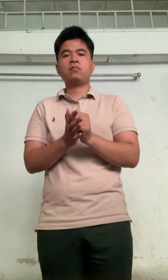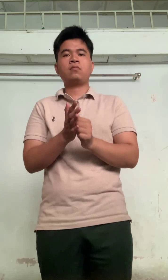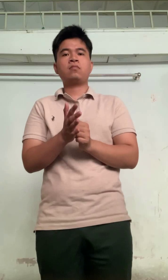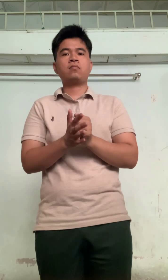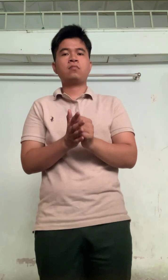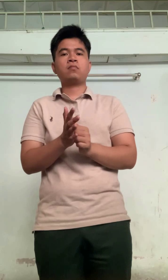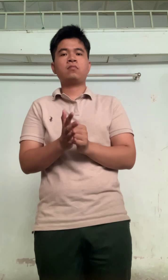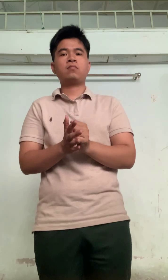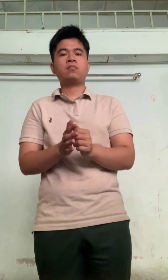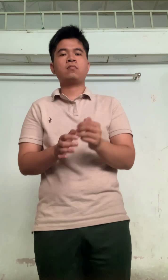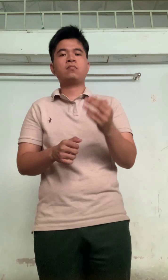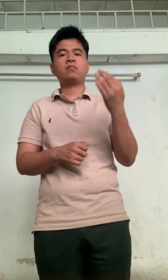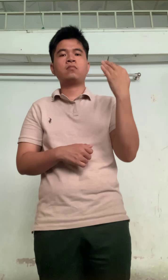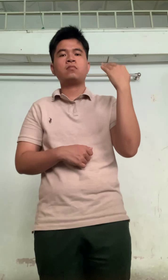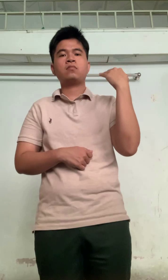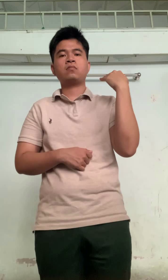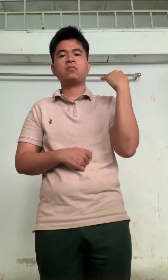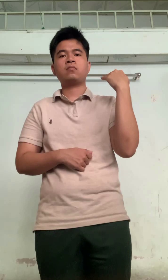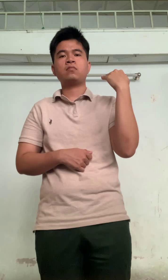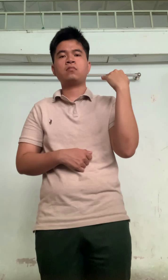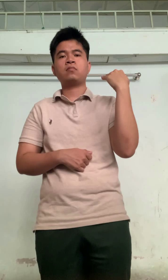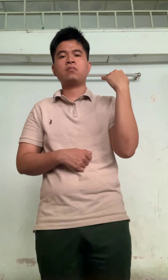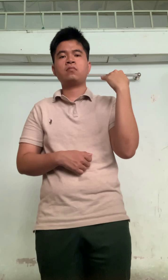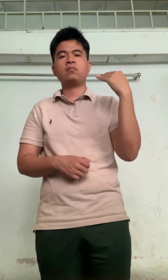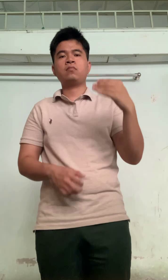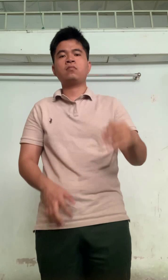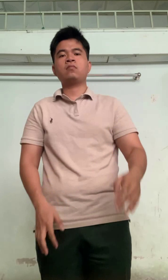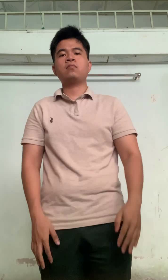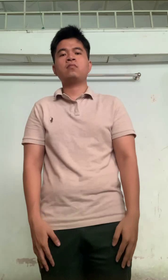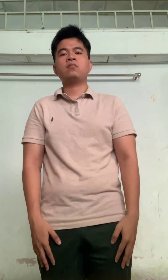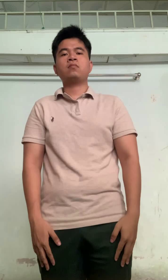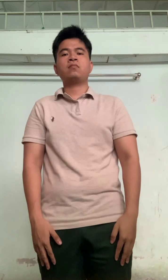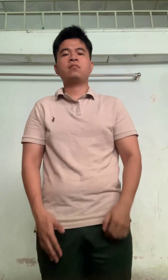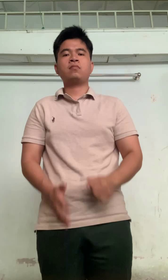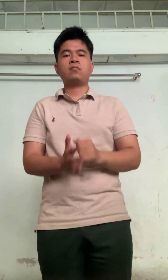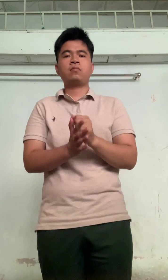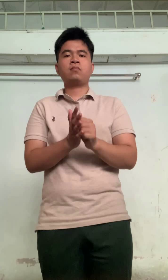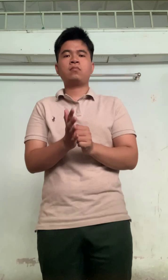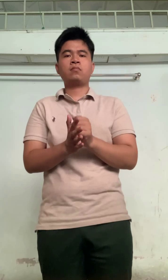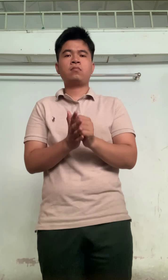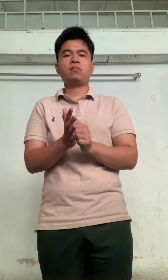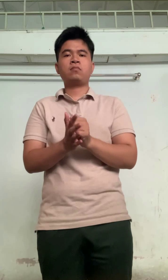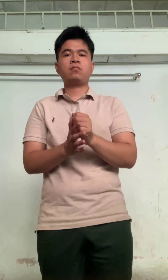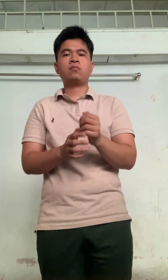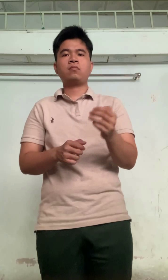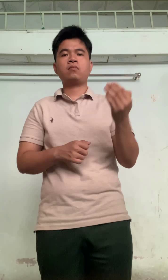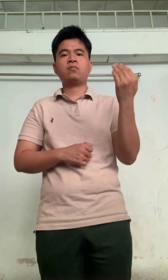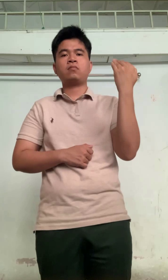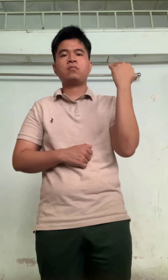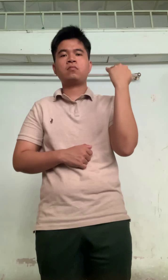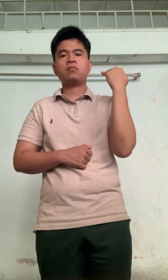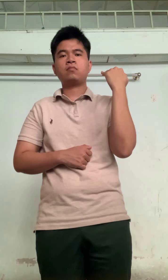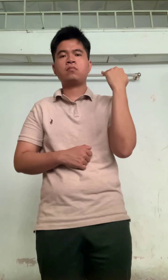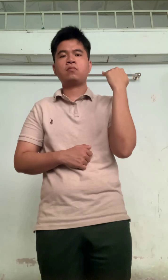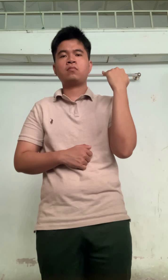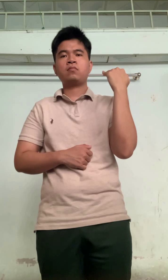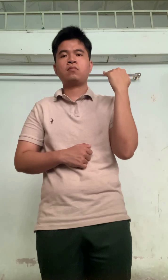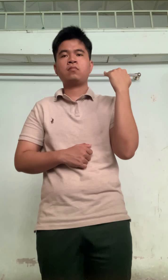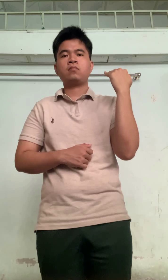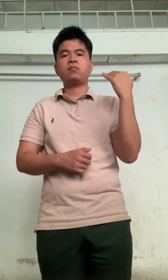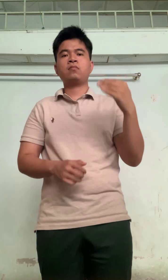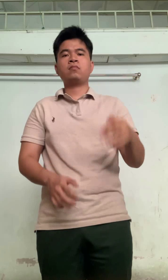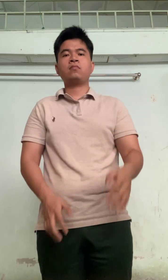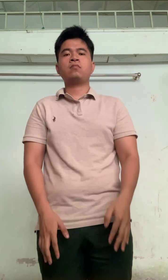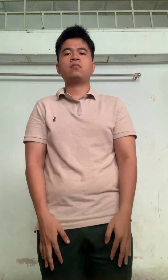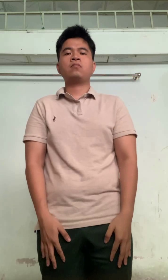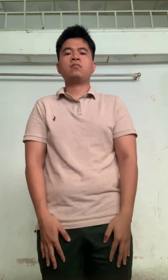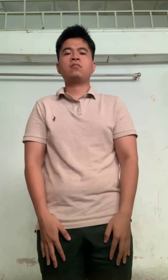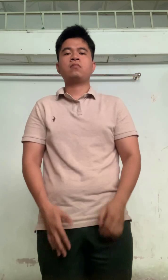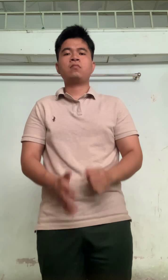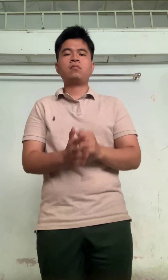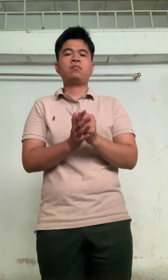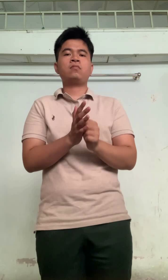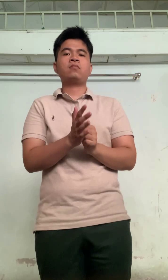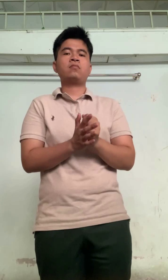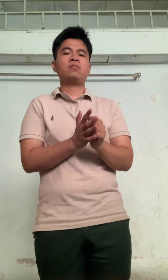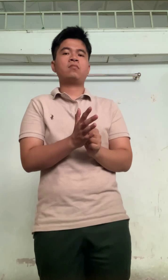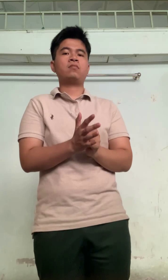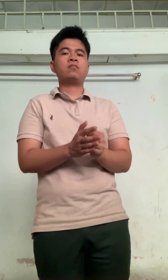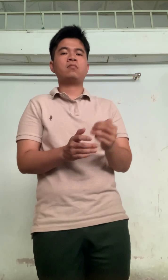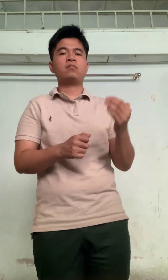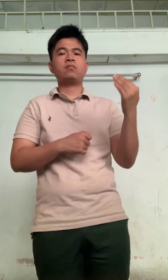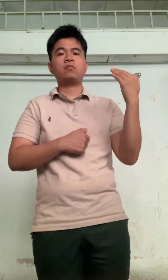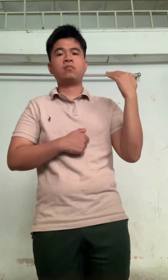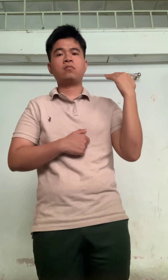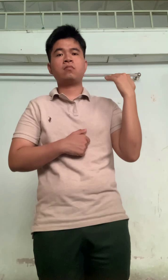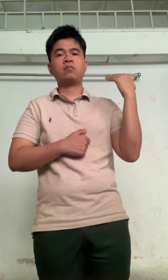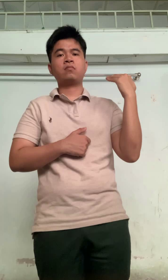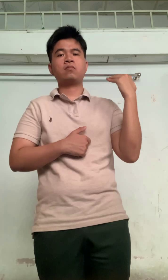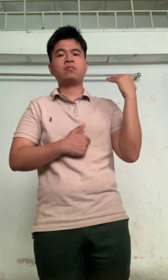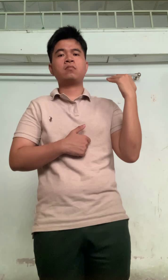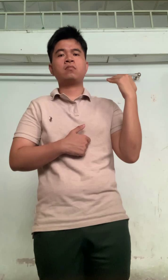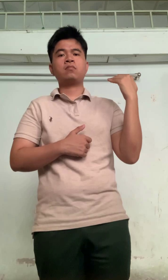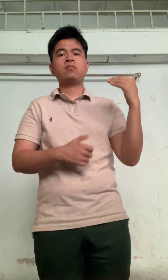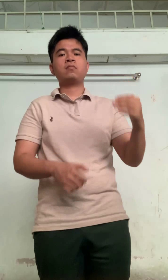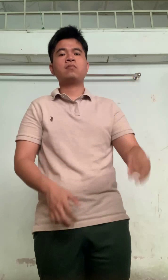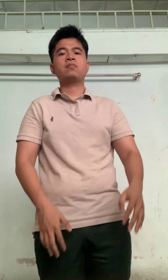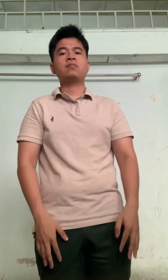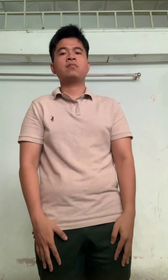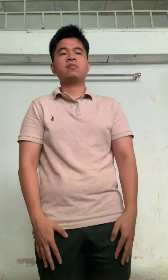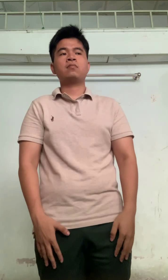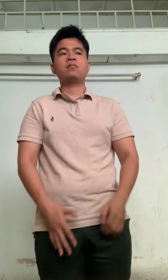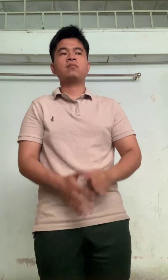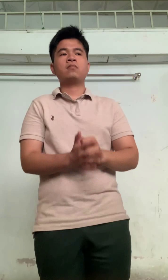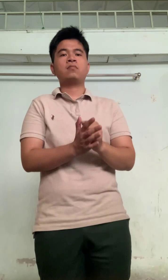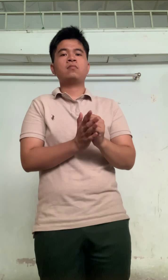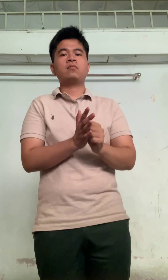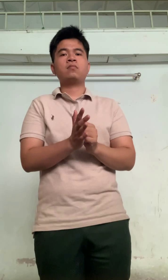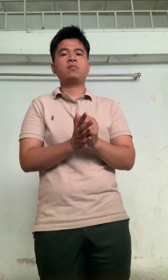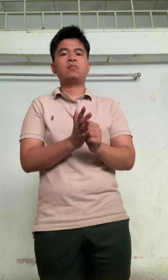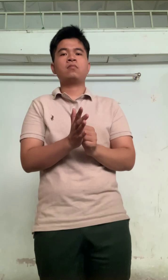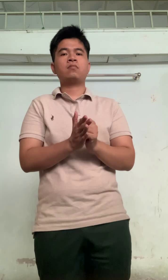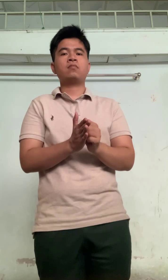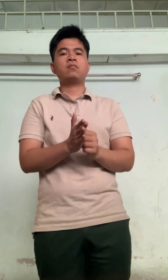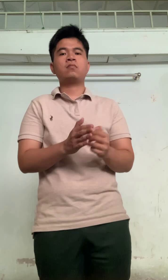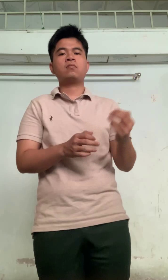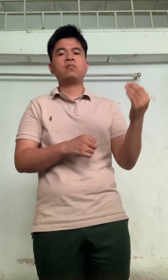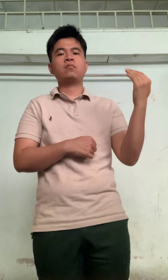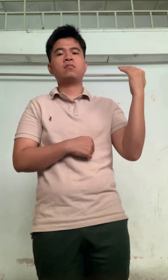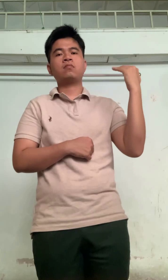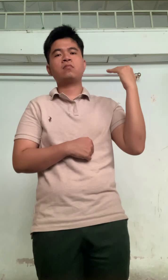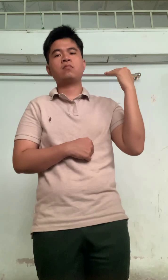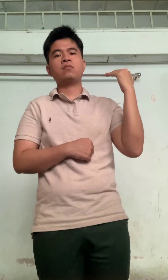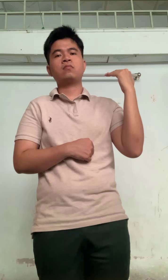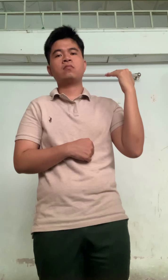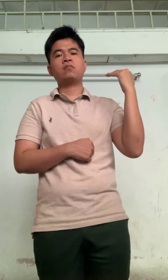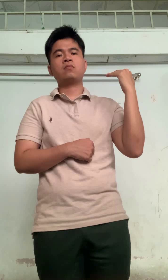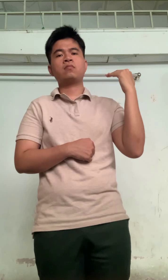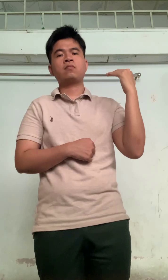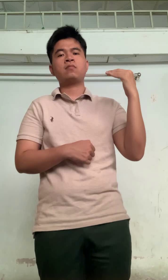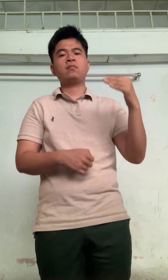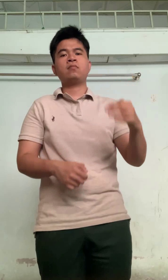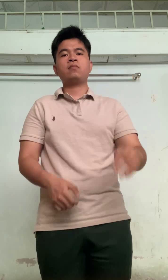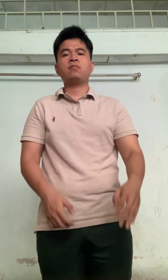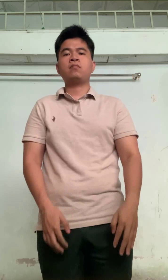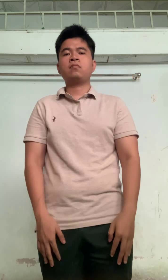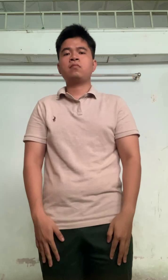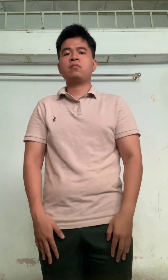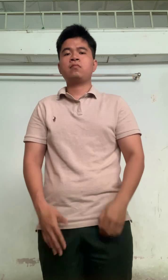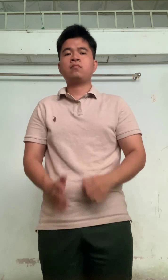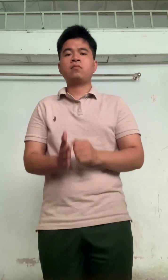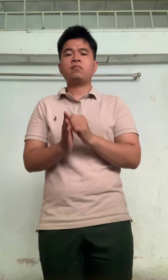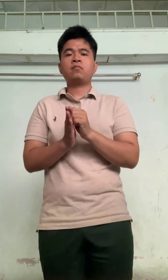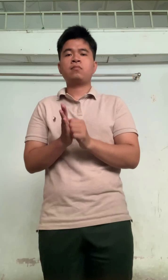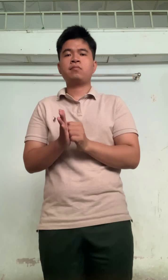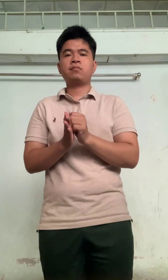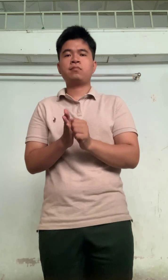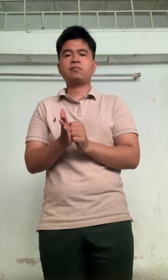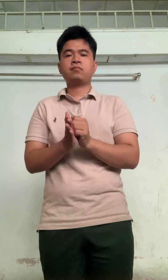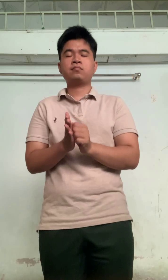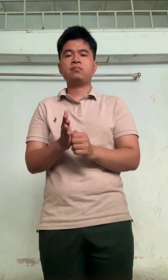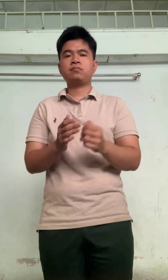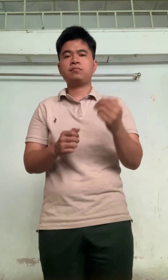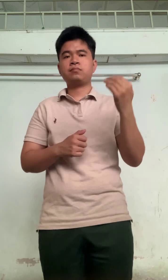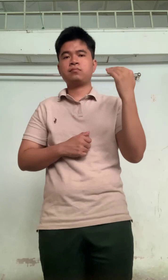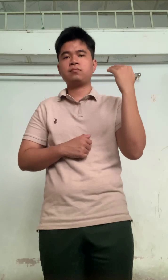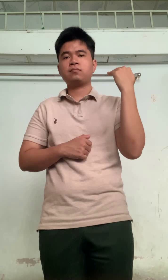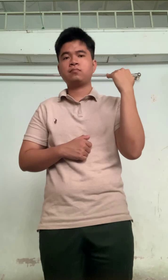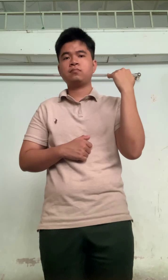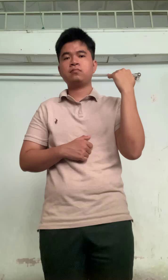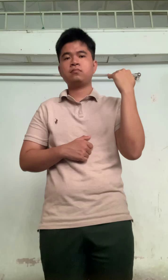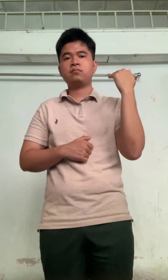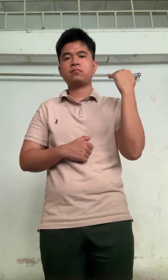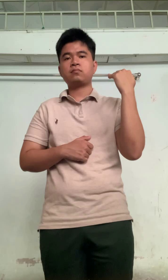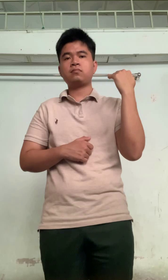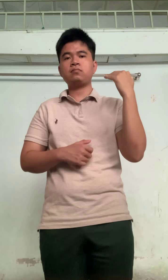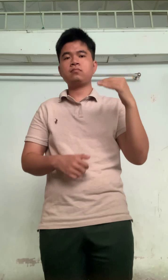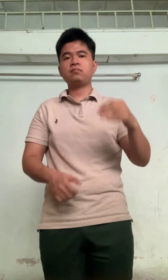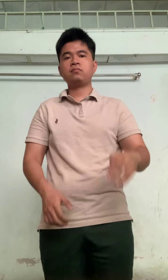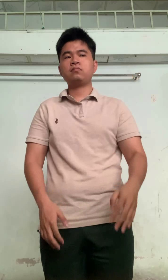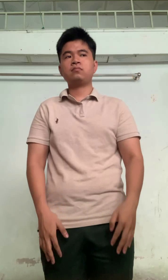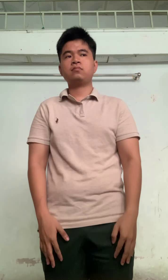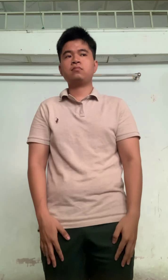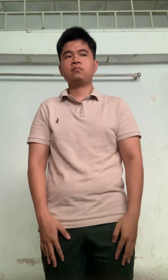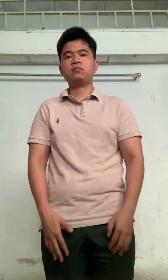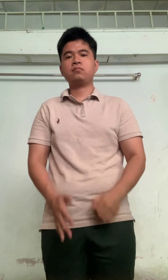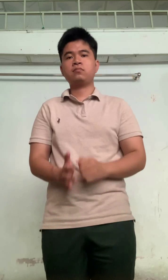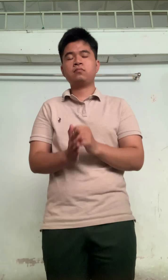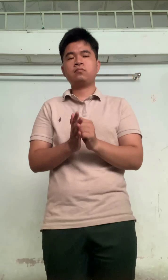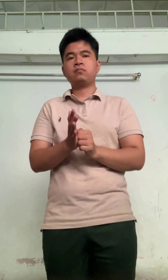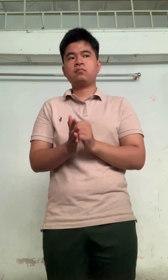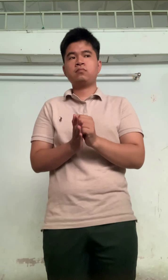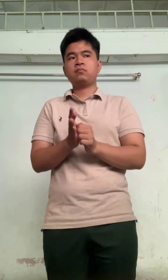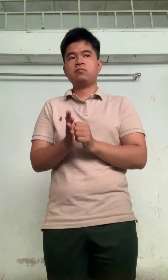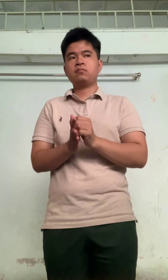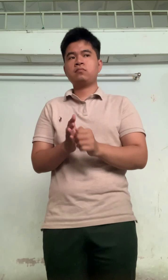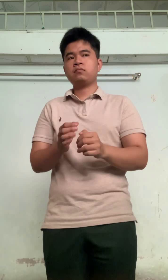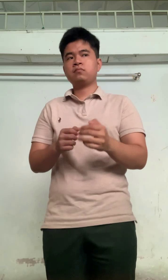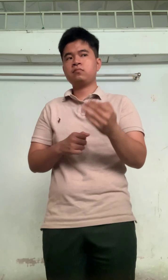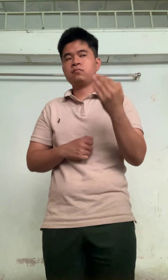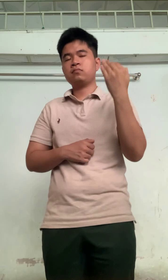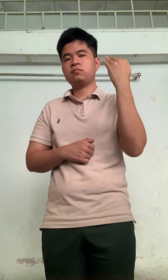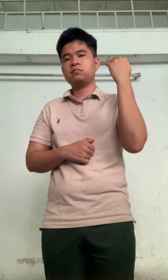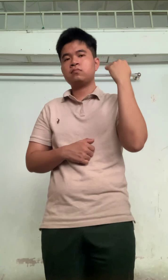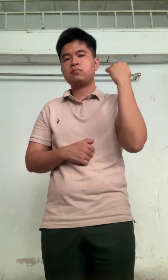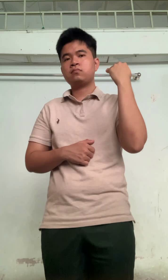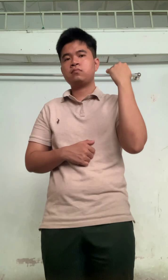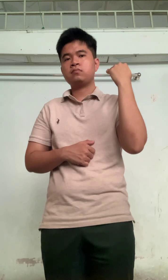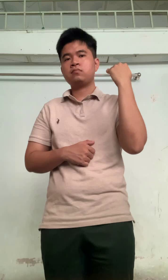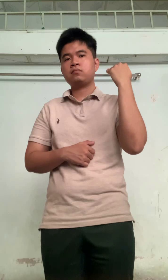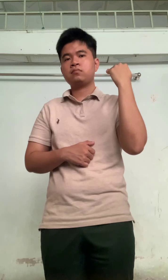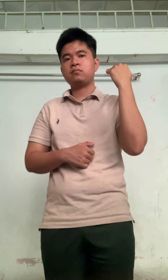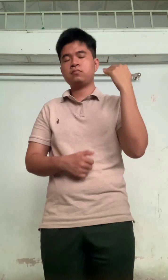thang truoc